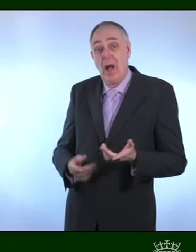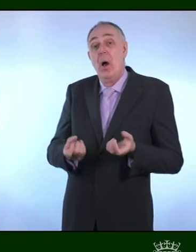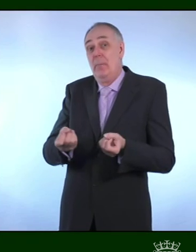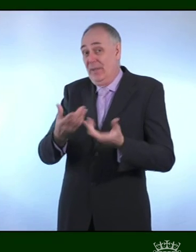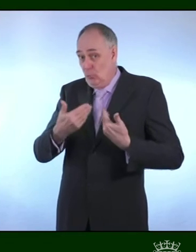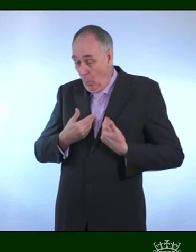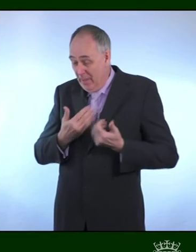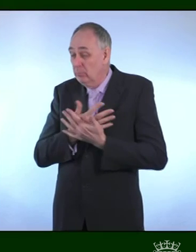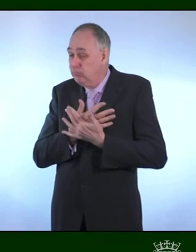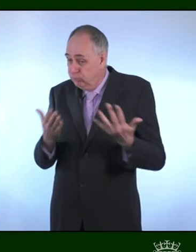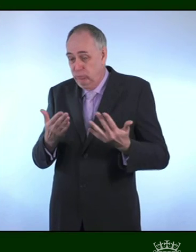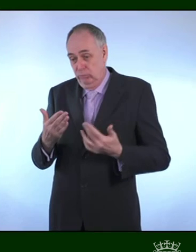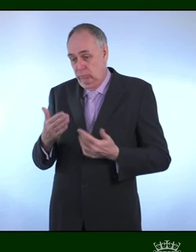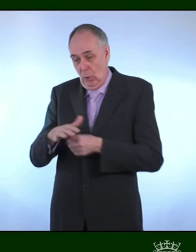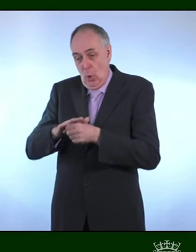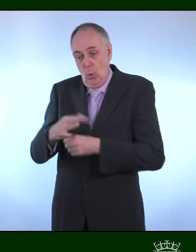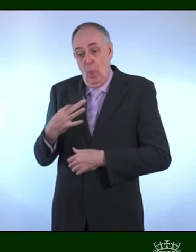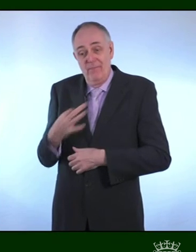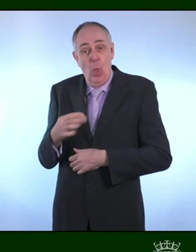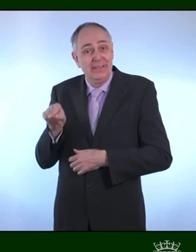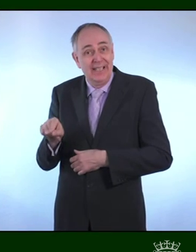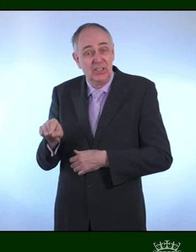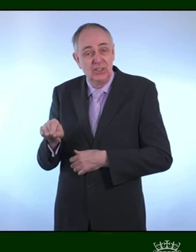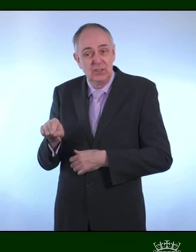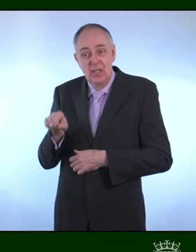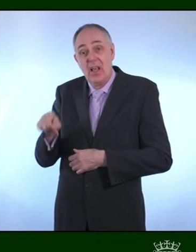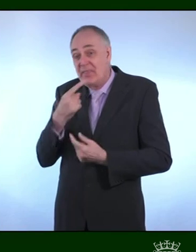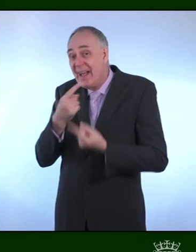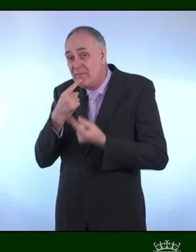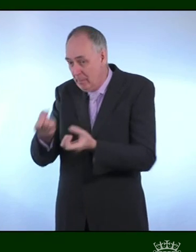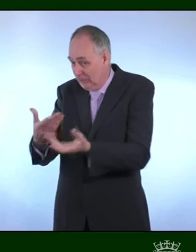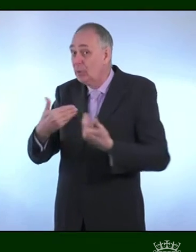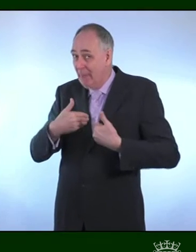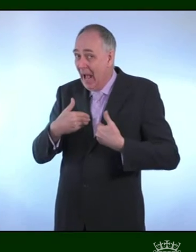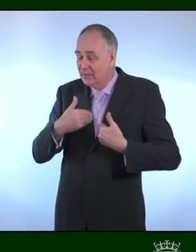I am told that there is an army of local volunteers delivering food supplies, but if the honourable Gentleman wishes to communicate that case directly to us, we will take it up.